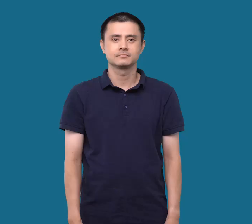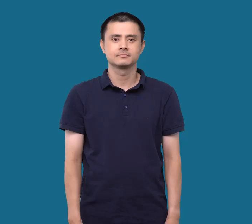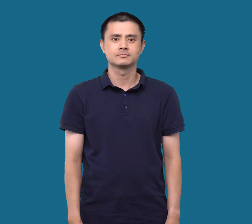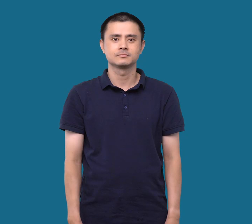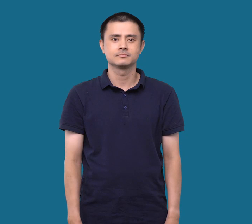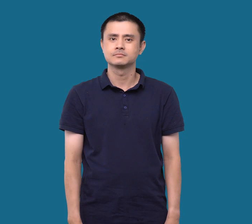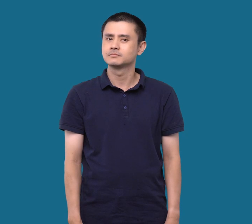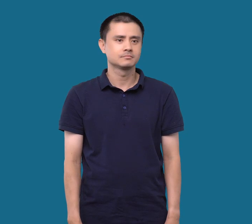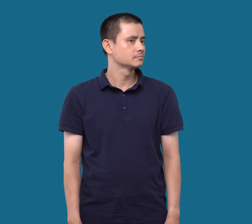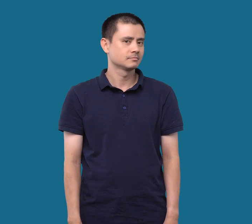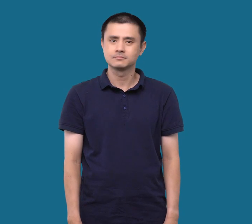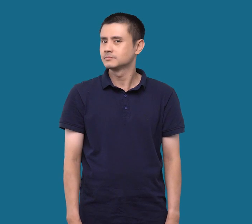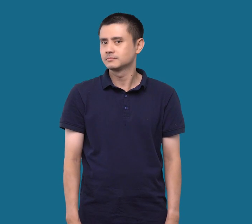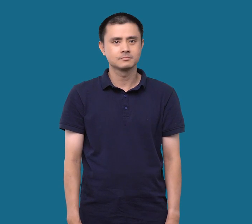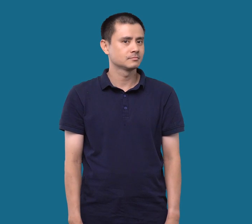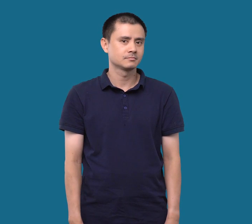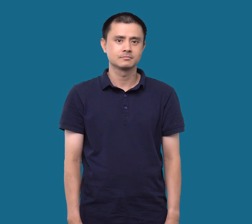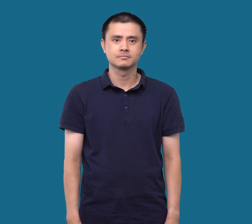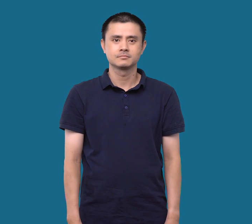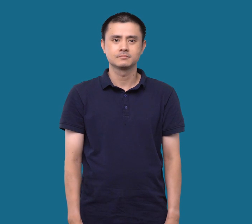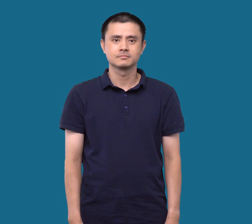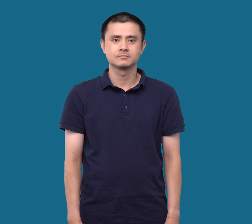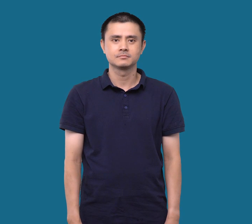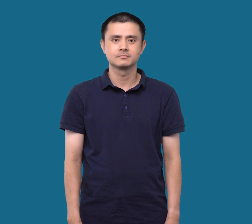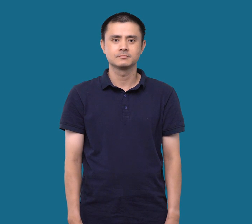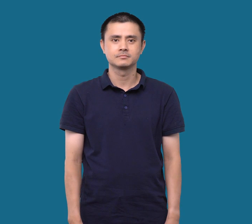lắc đầu